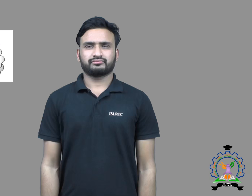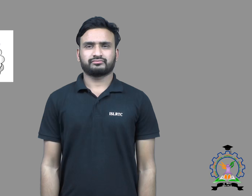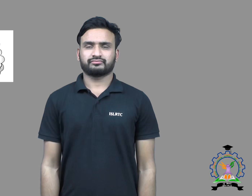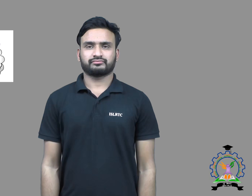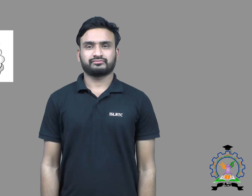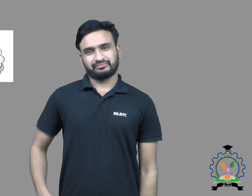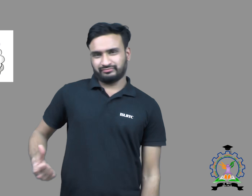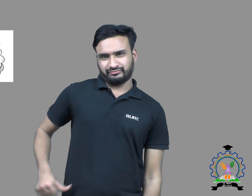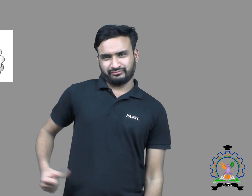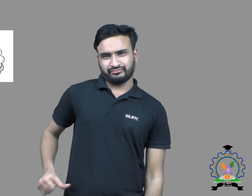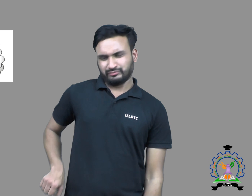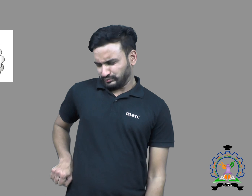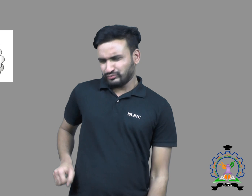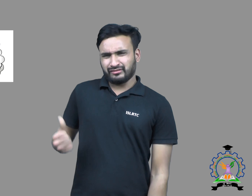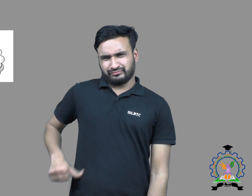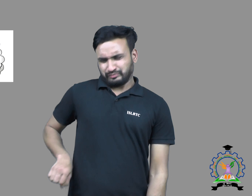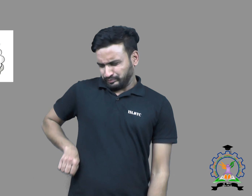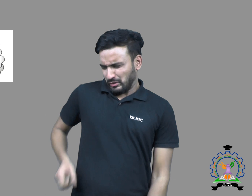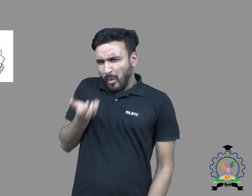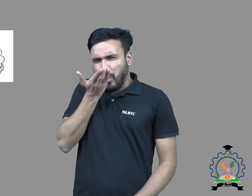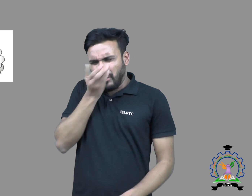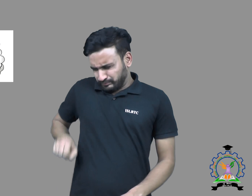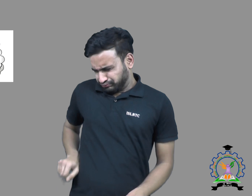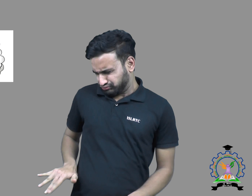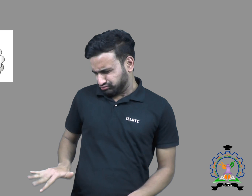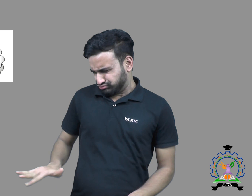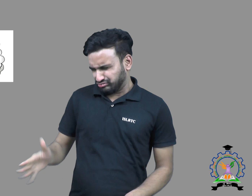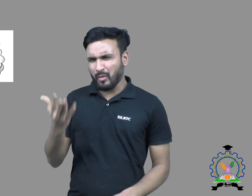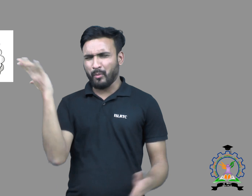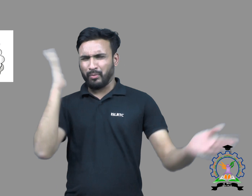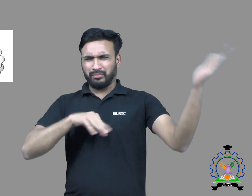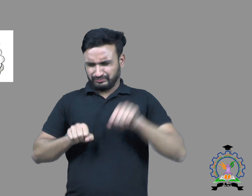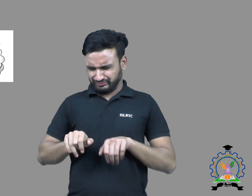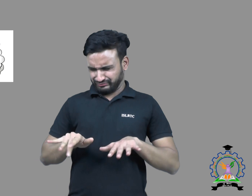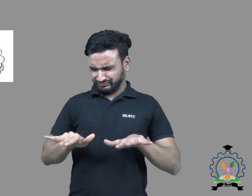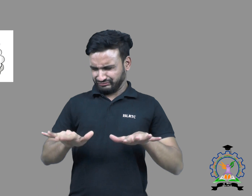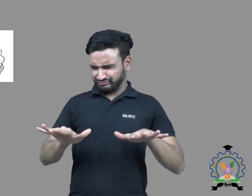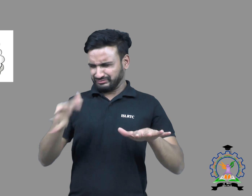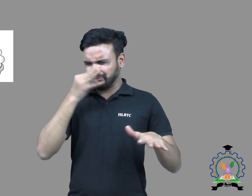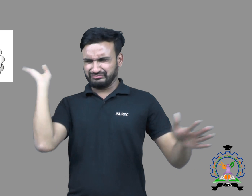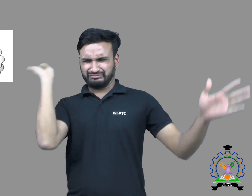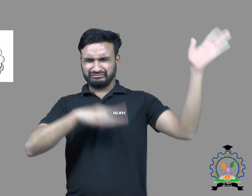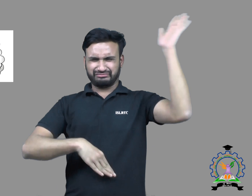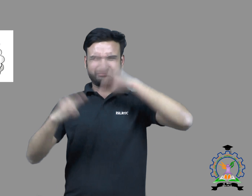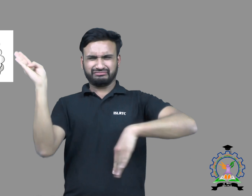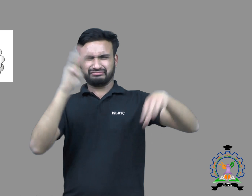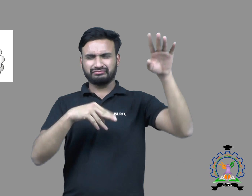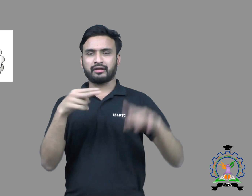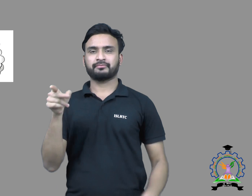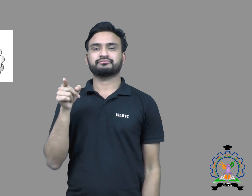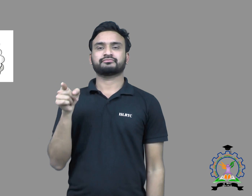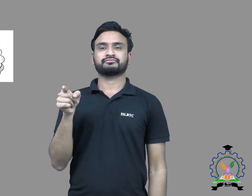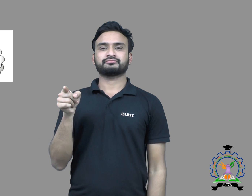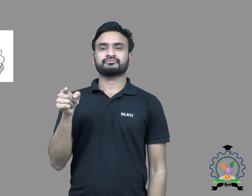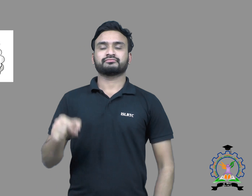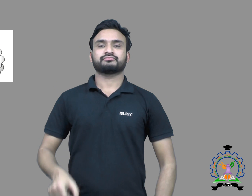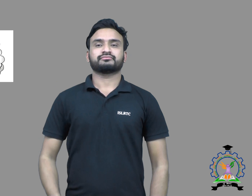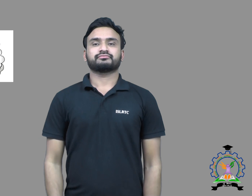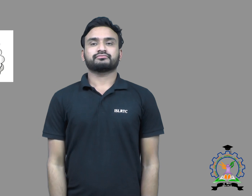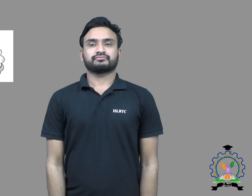Flatulence